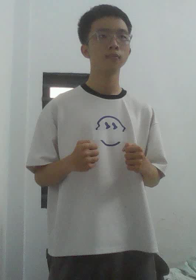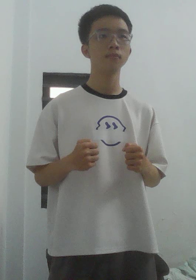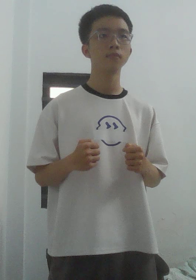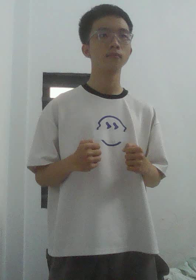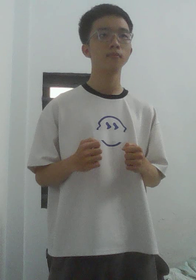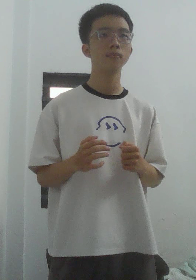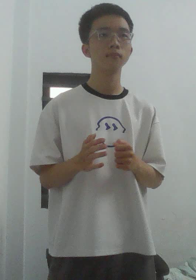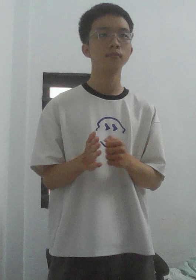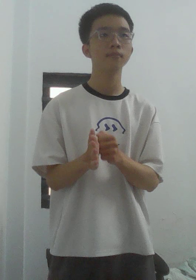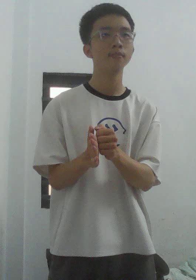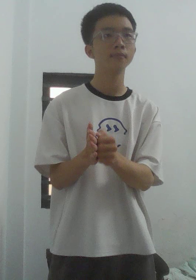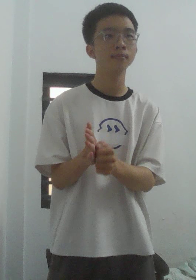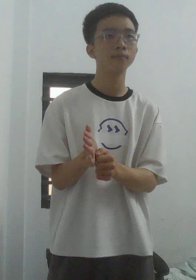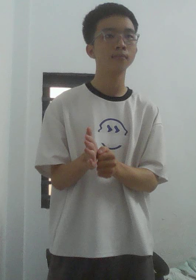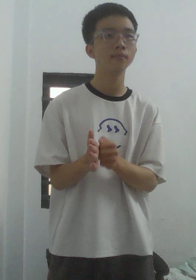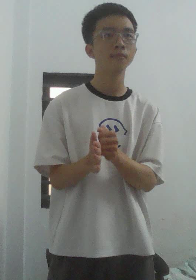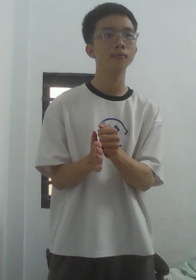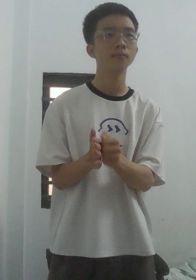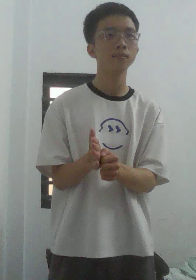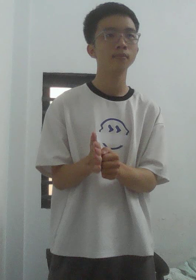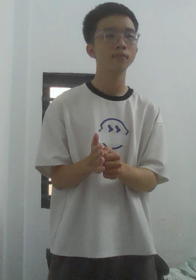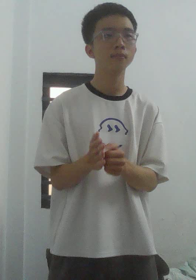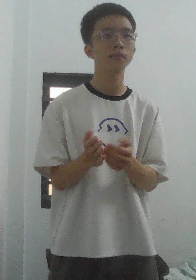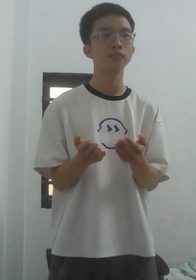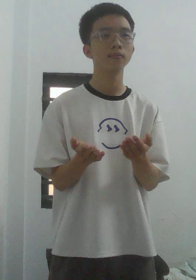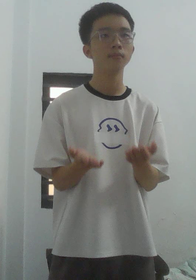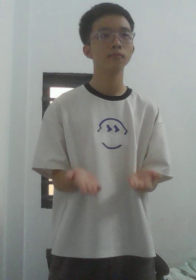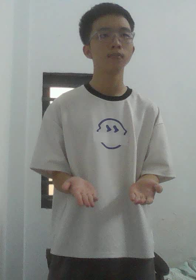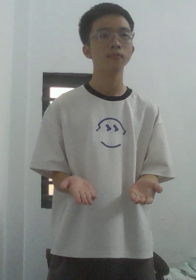thang nay